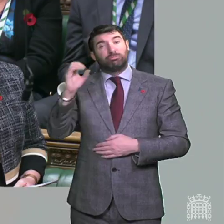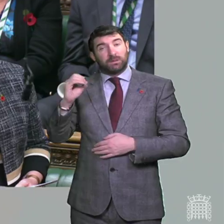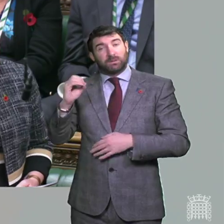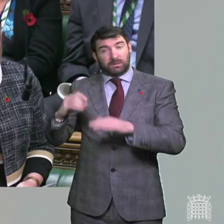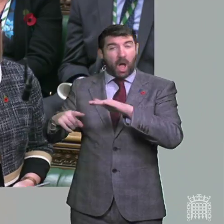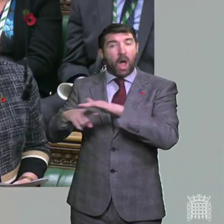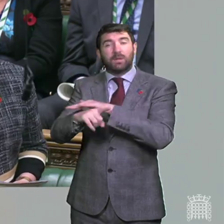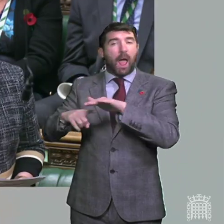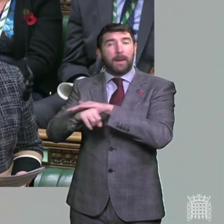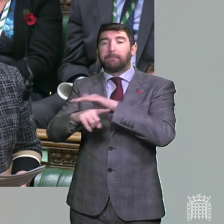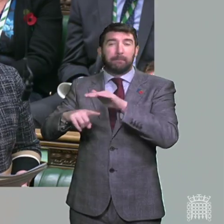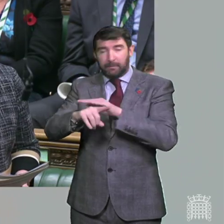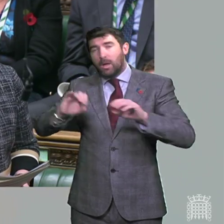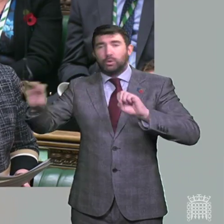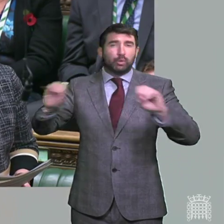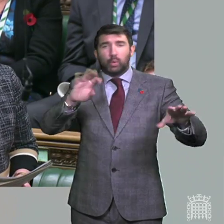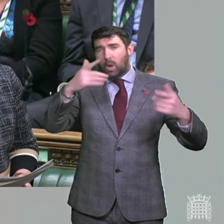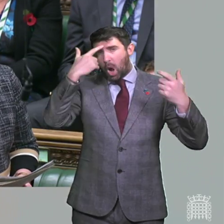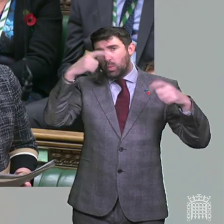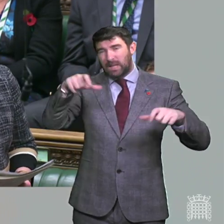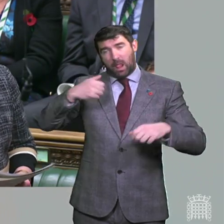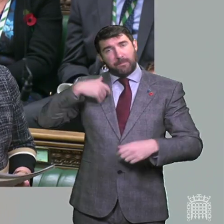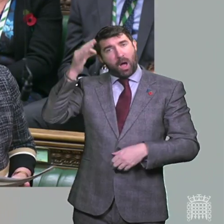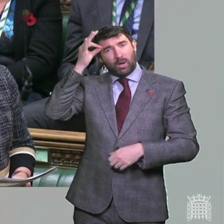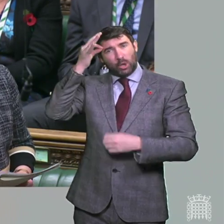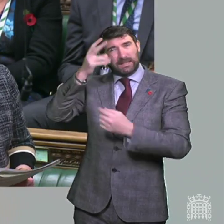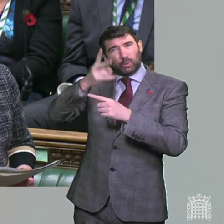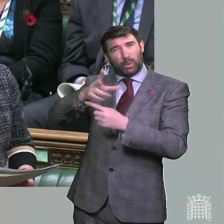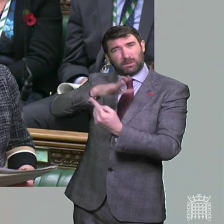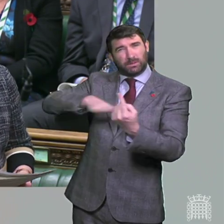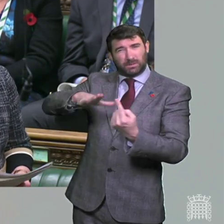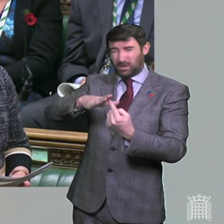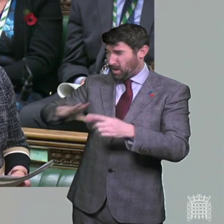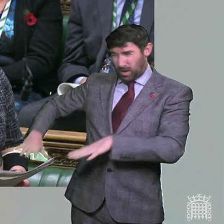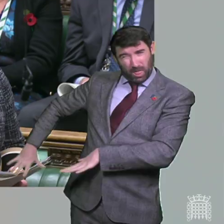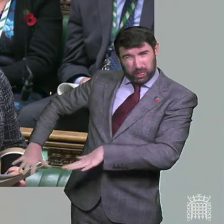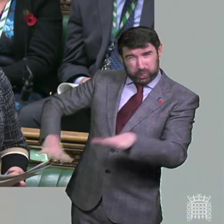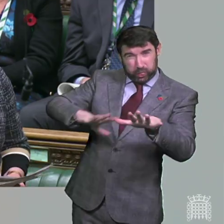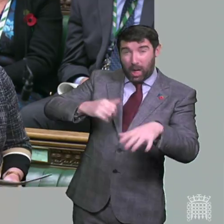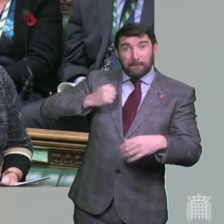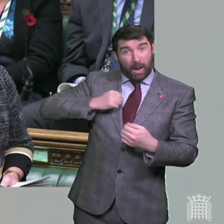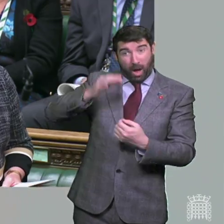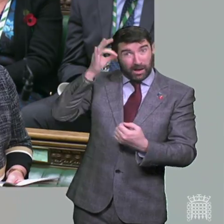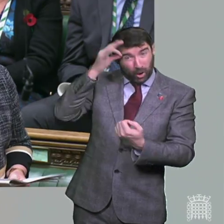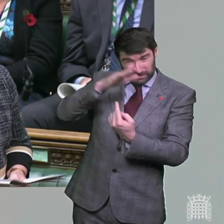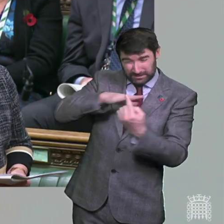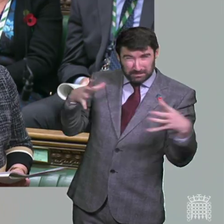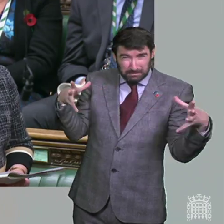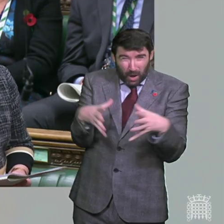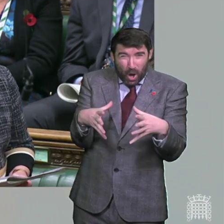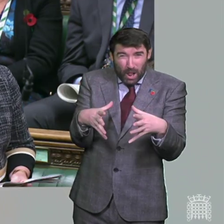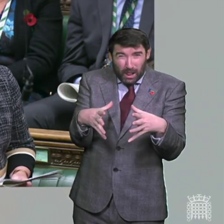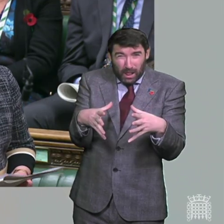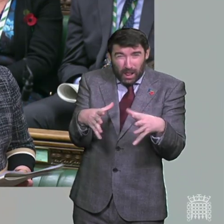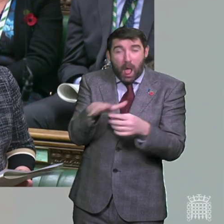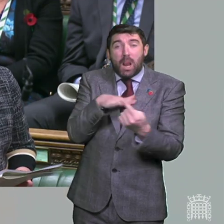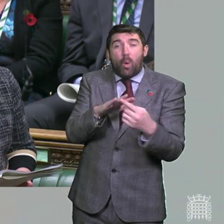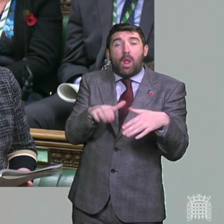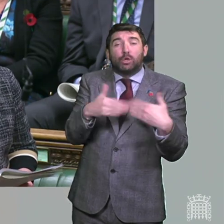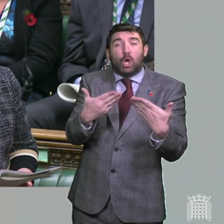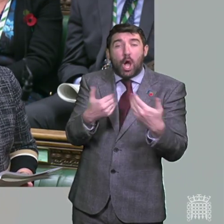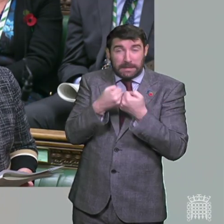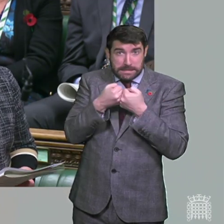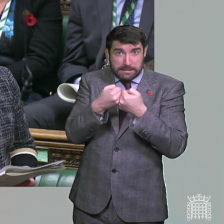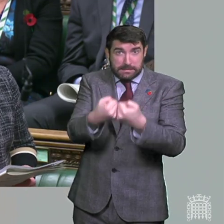It is clear from my meetings with GPs and Derbyshire police that that huge influx of people in such a small area is putting local services under immense strain.